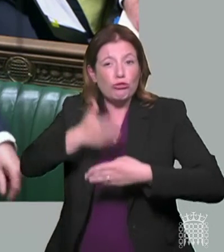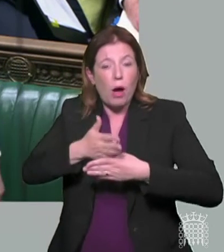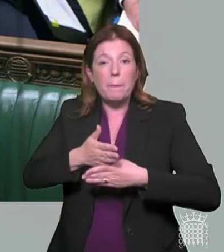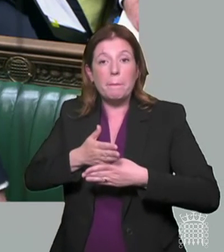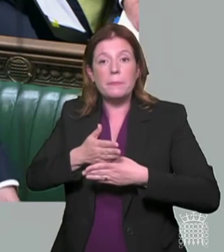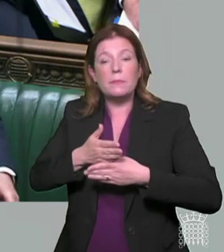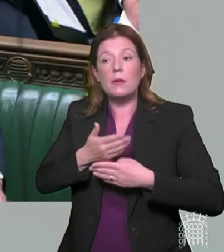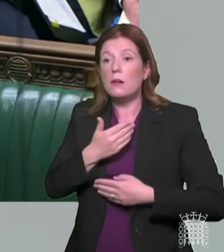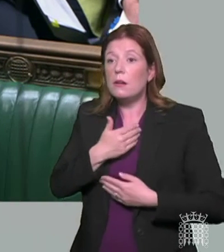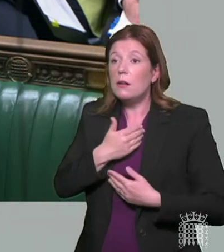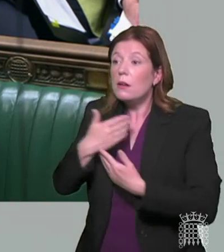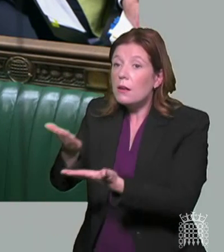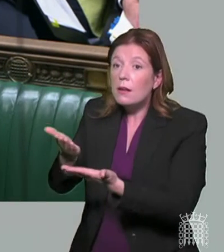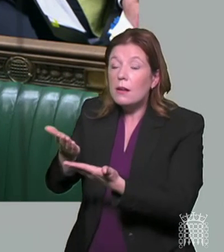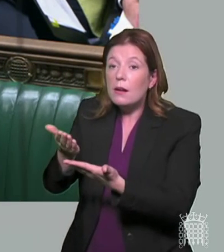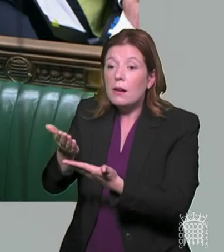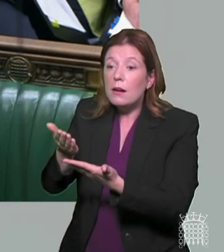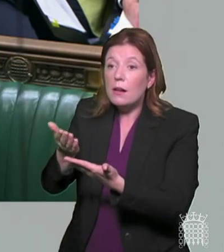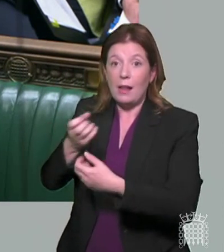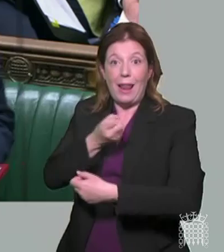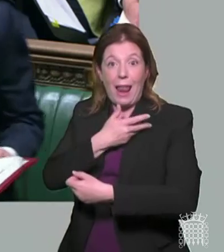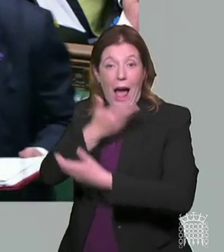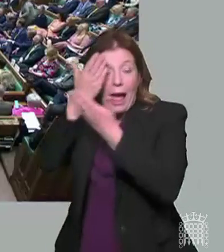That would not have been possible if we had listened to Opposition Members.